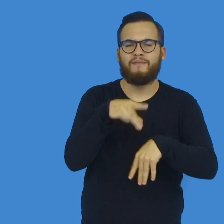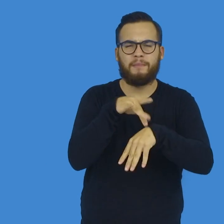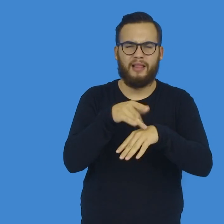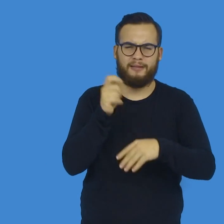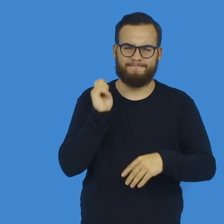enfermo